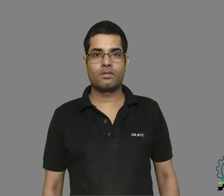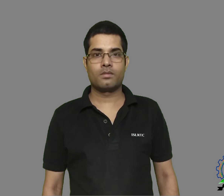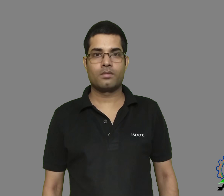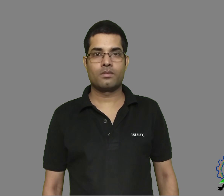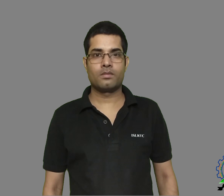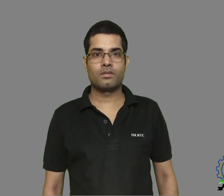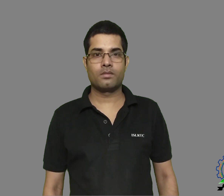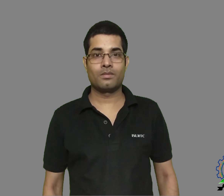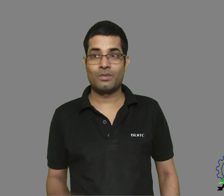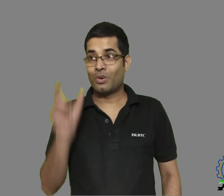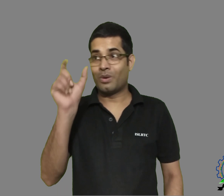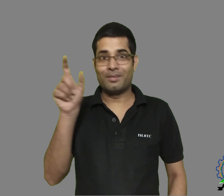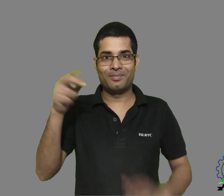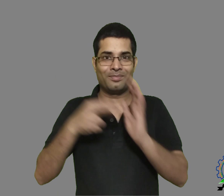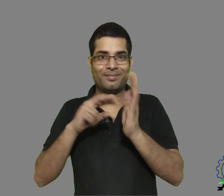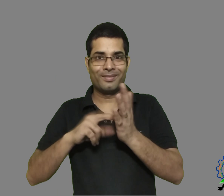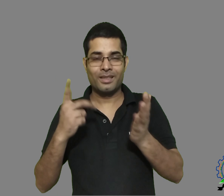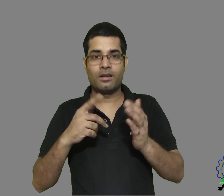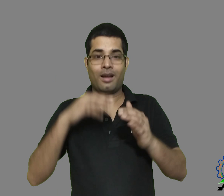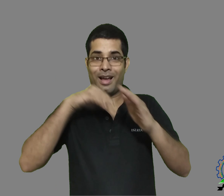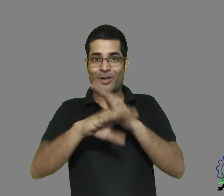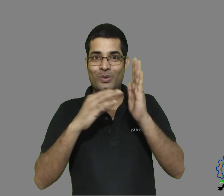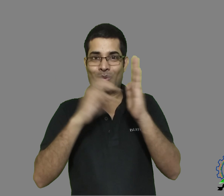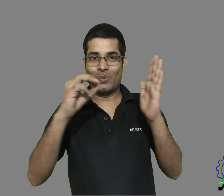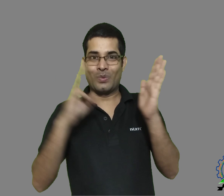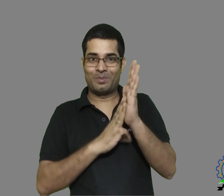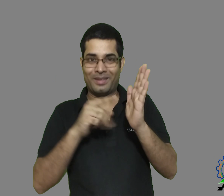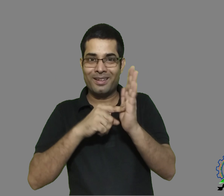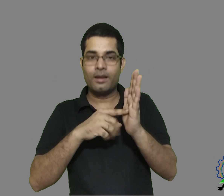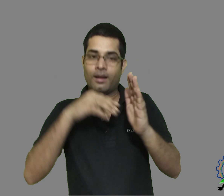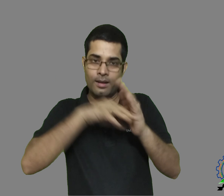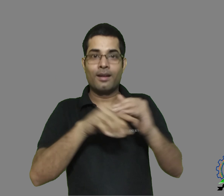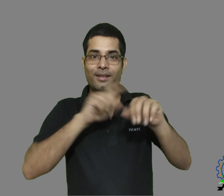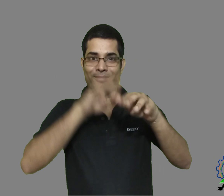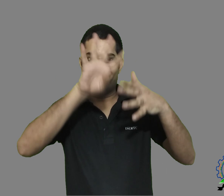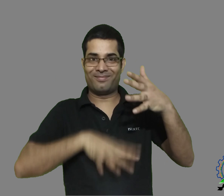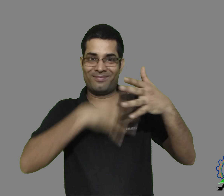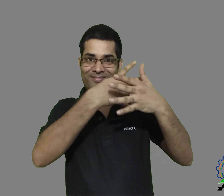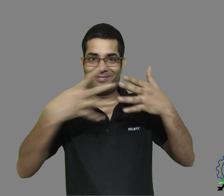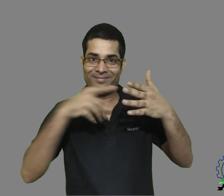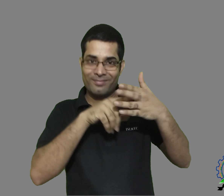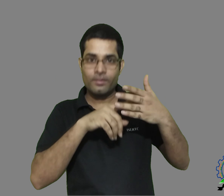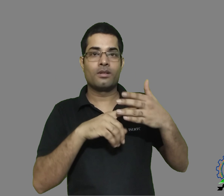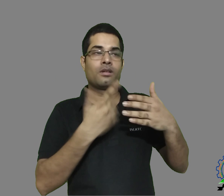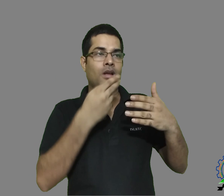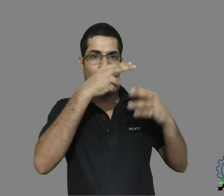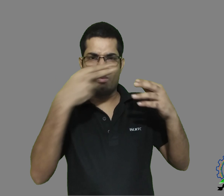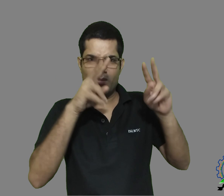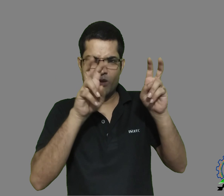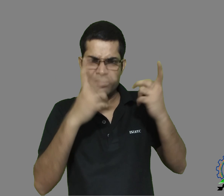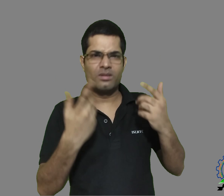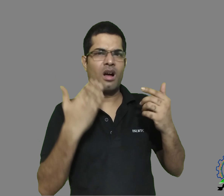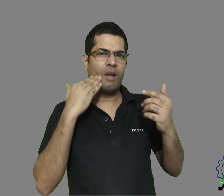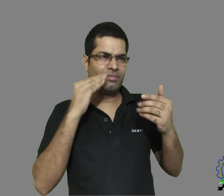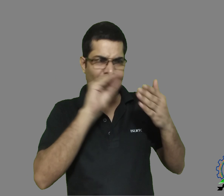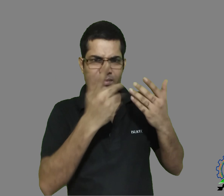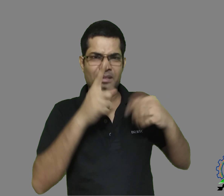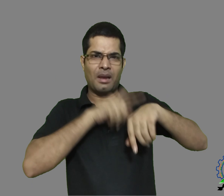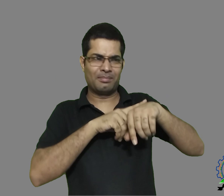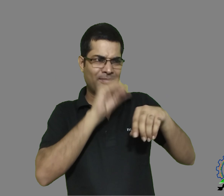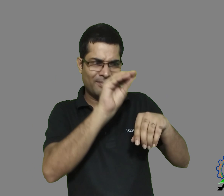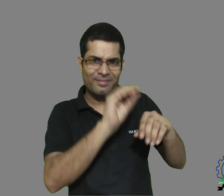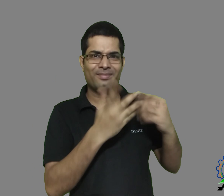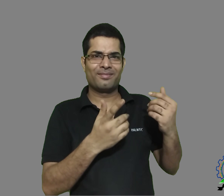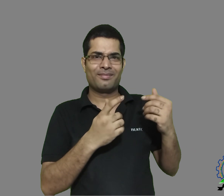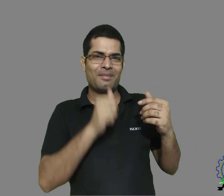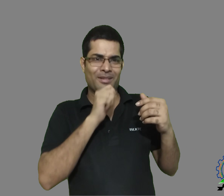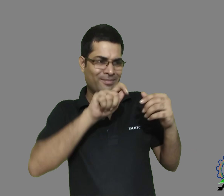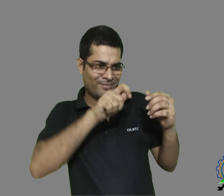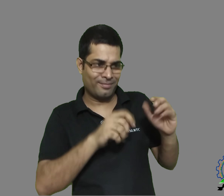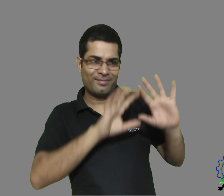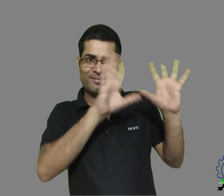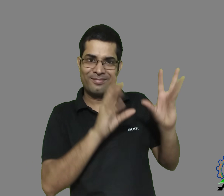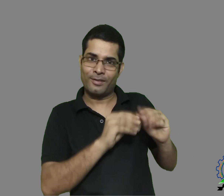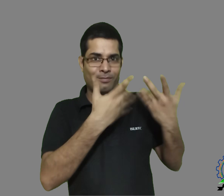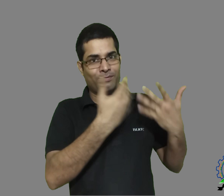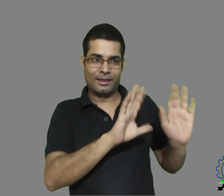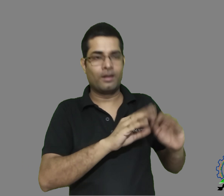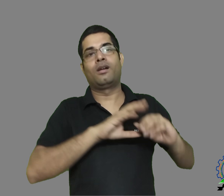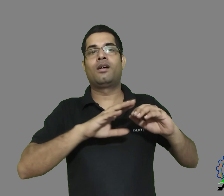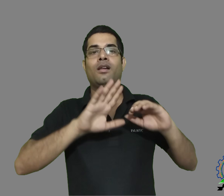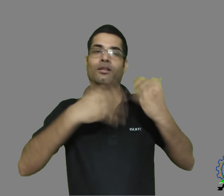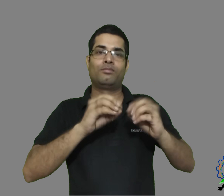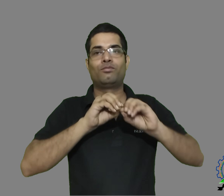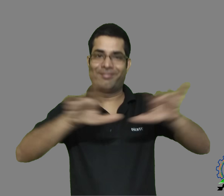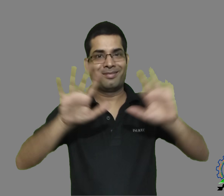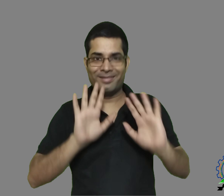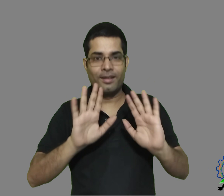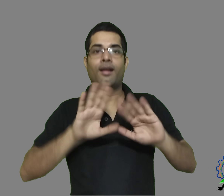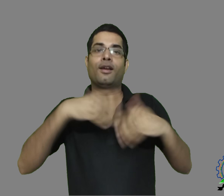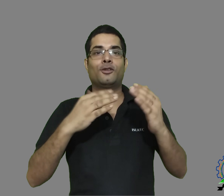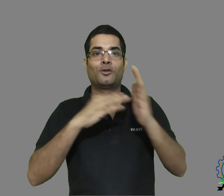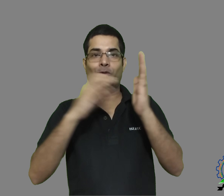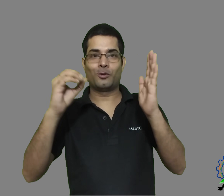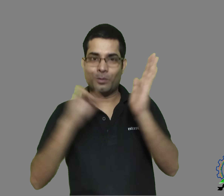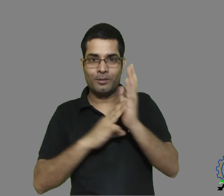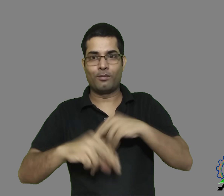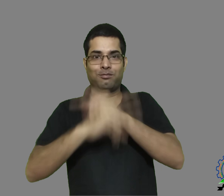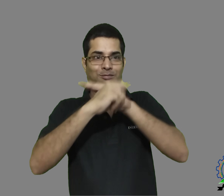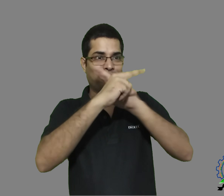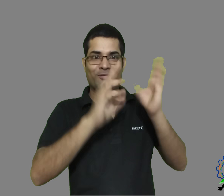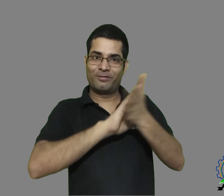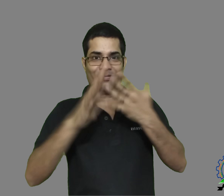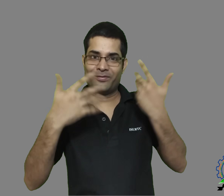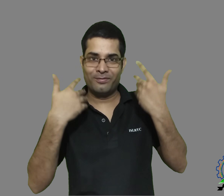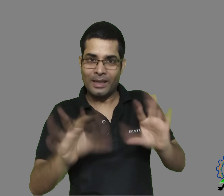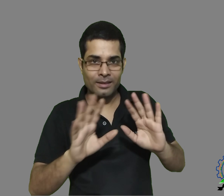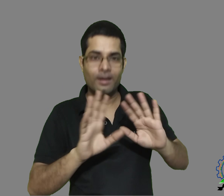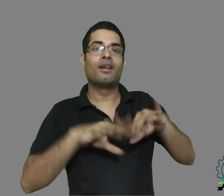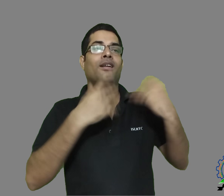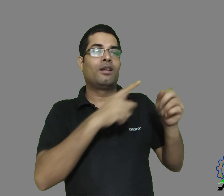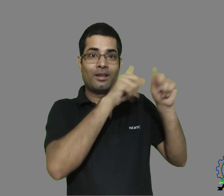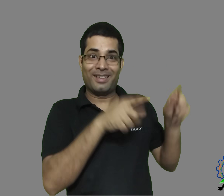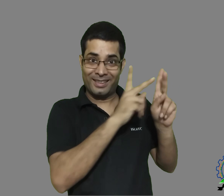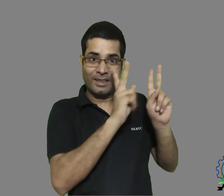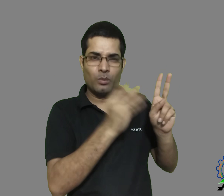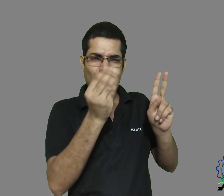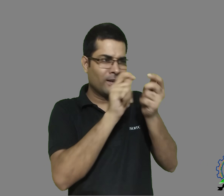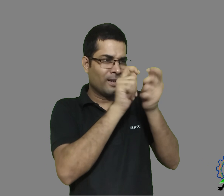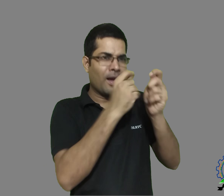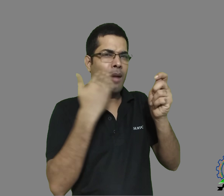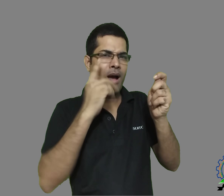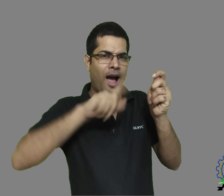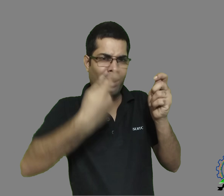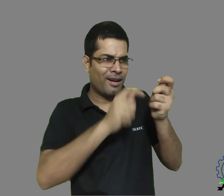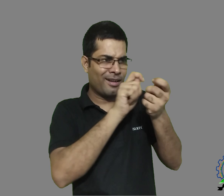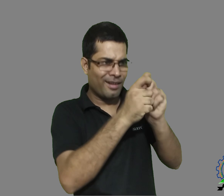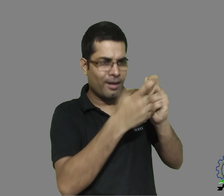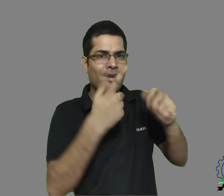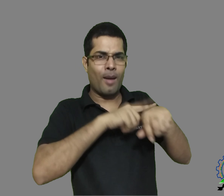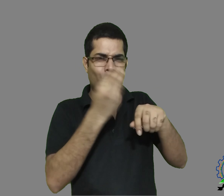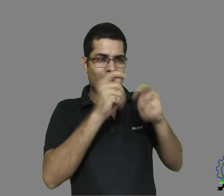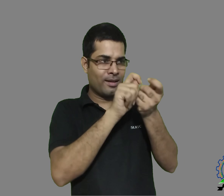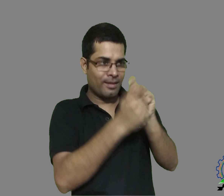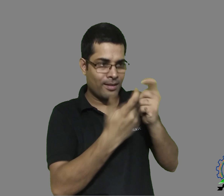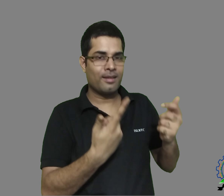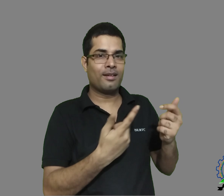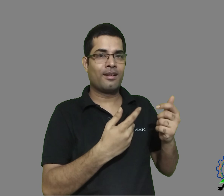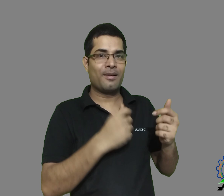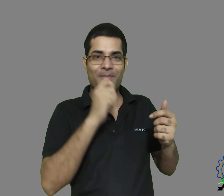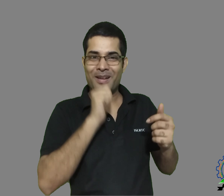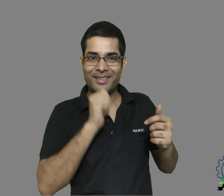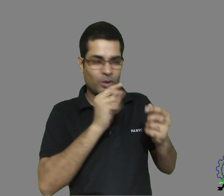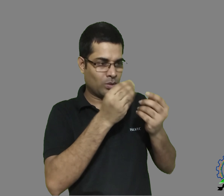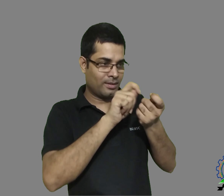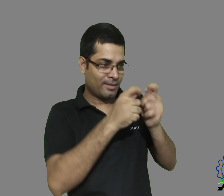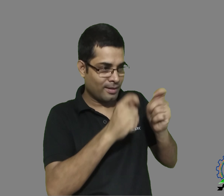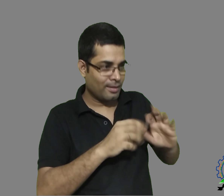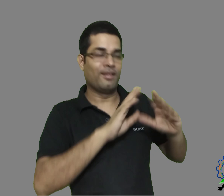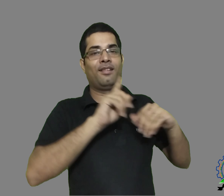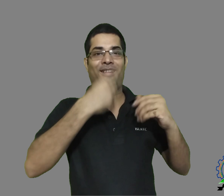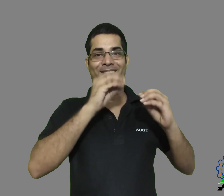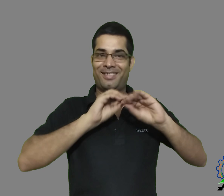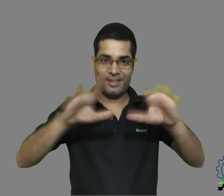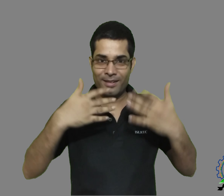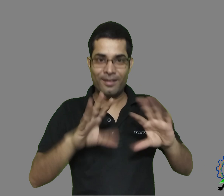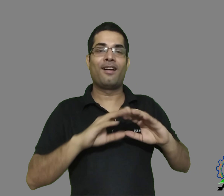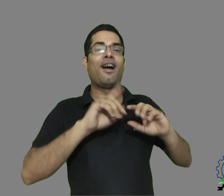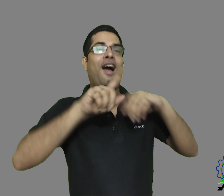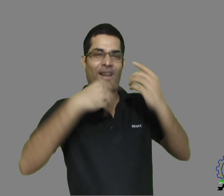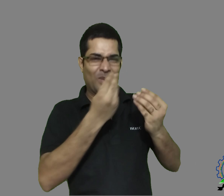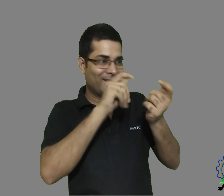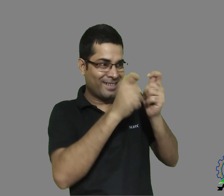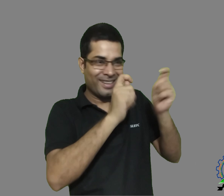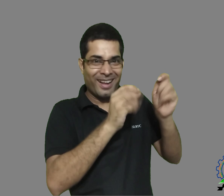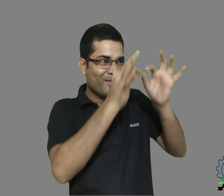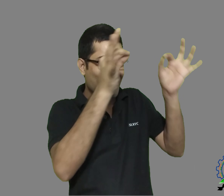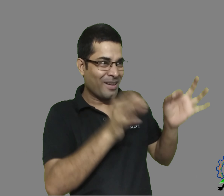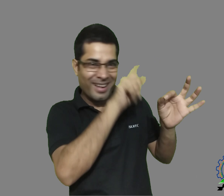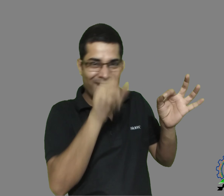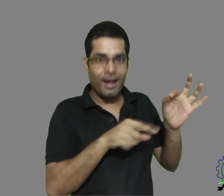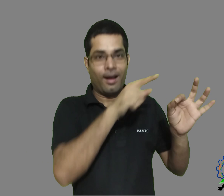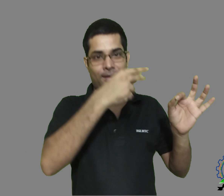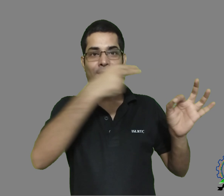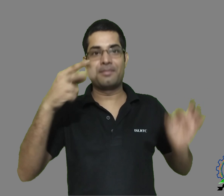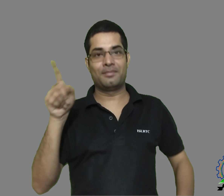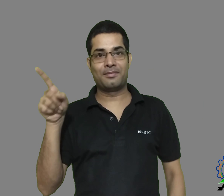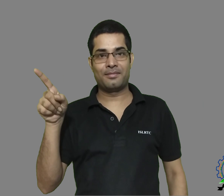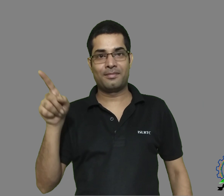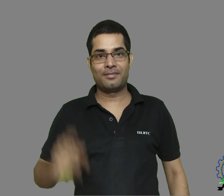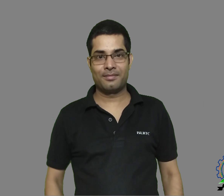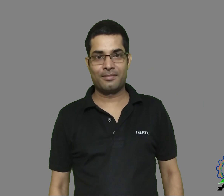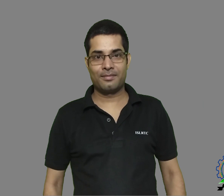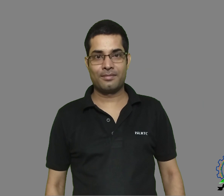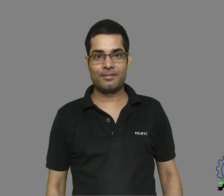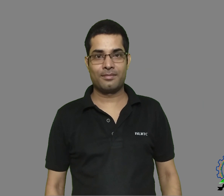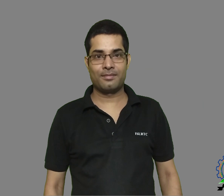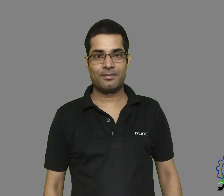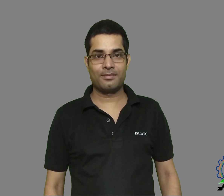Meeting Template